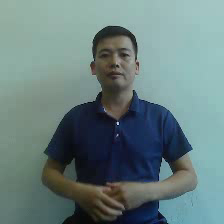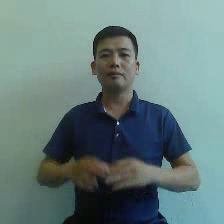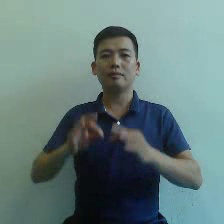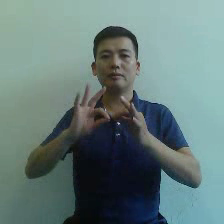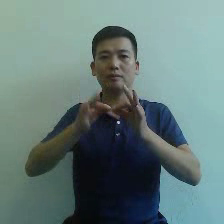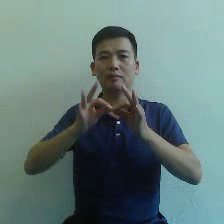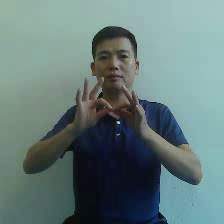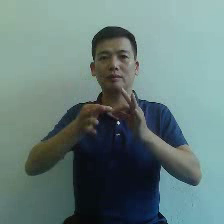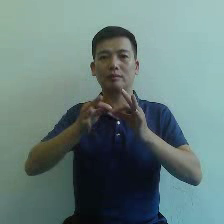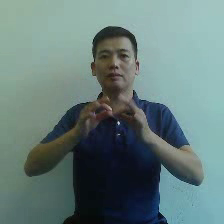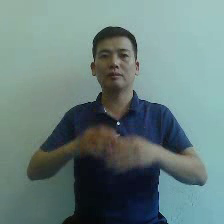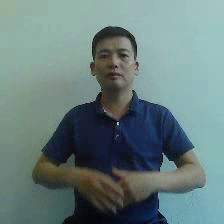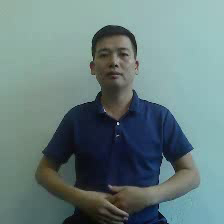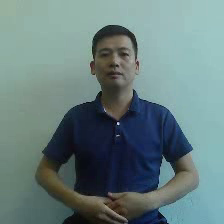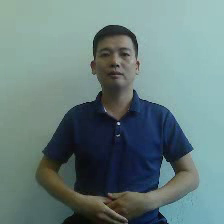Rau